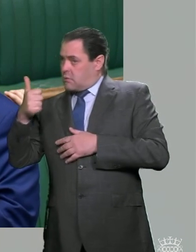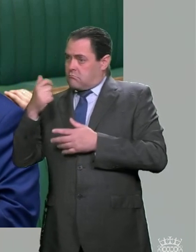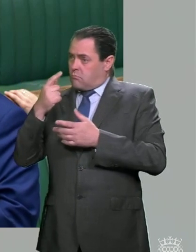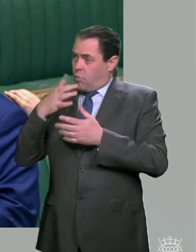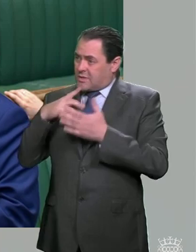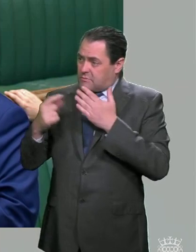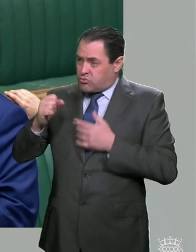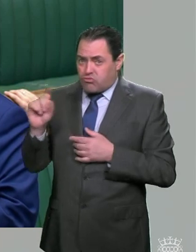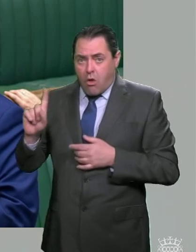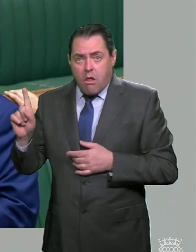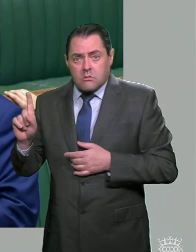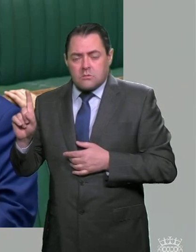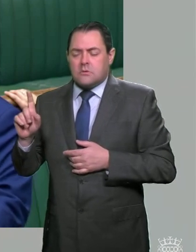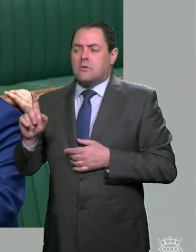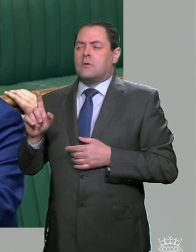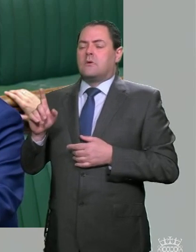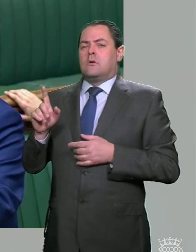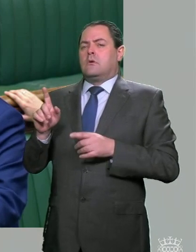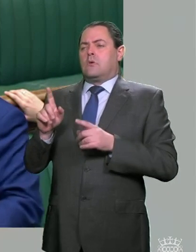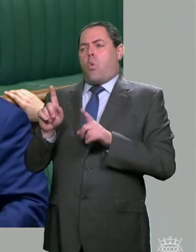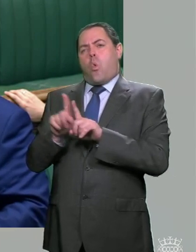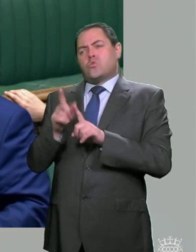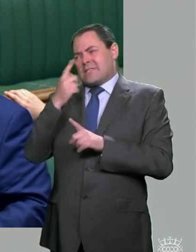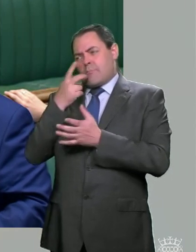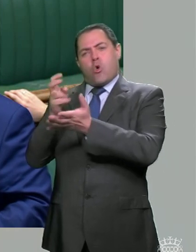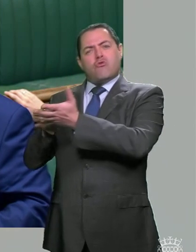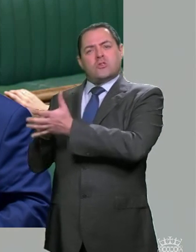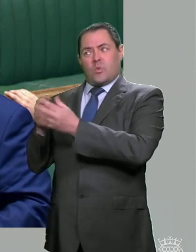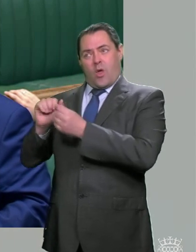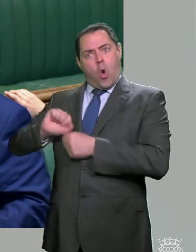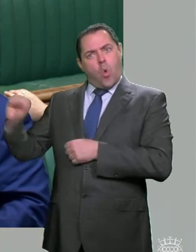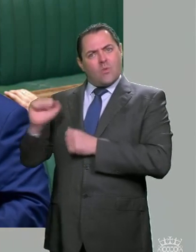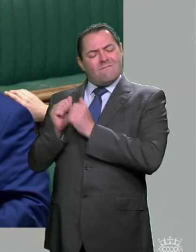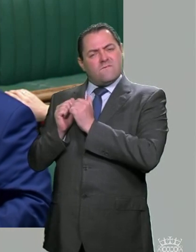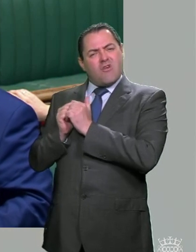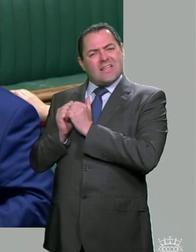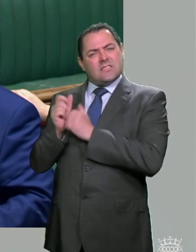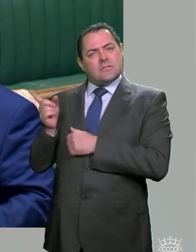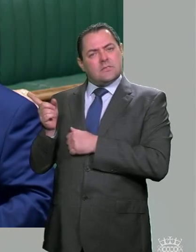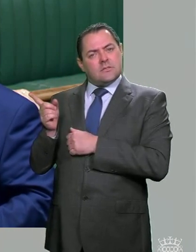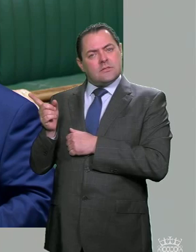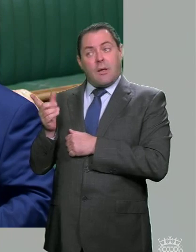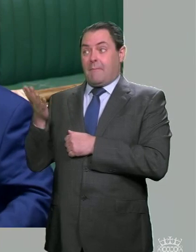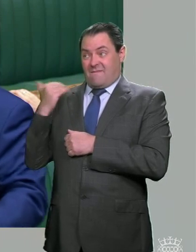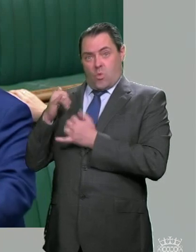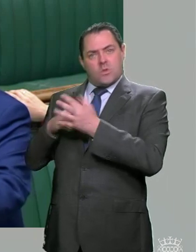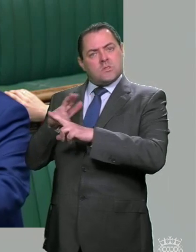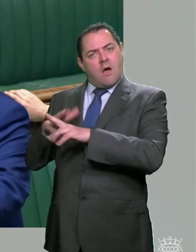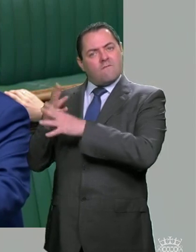What is worse, he handed these lucrative contracts to long-term friends and former employees.